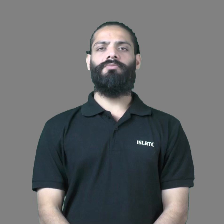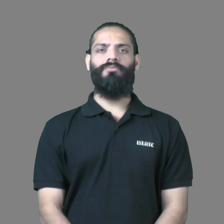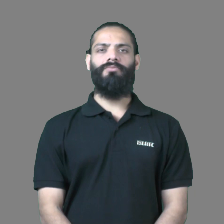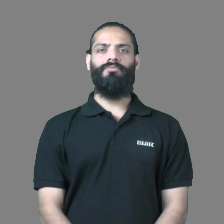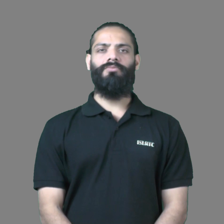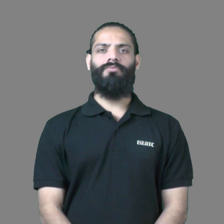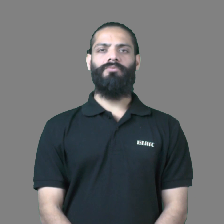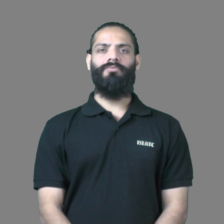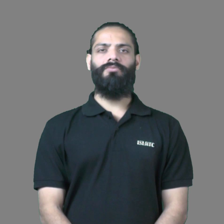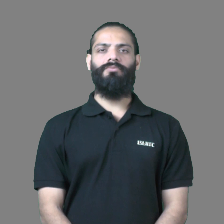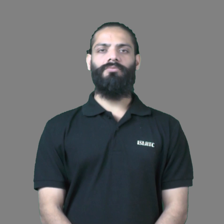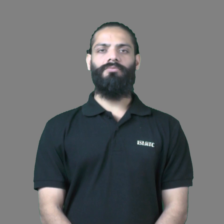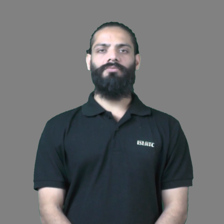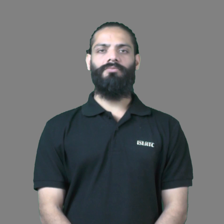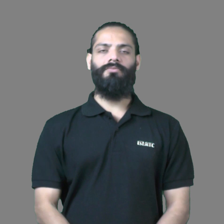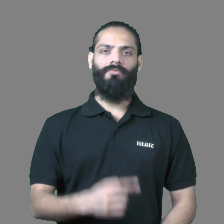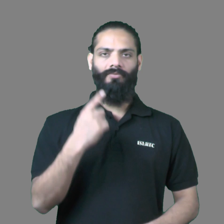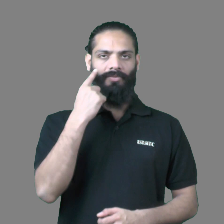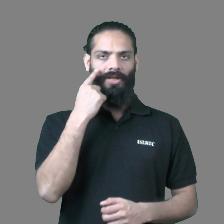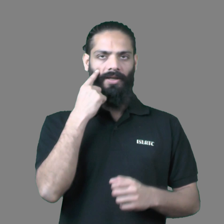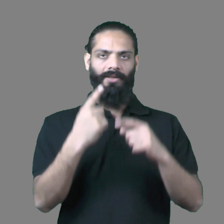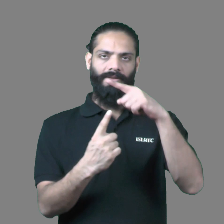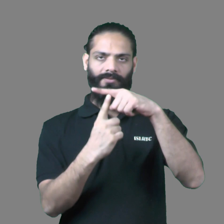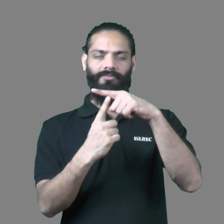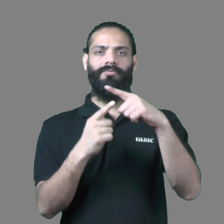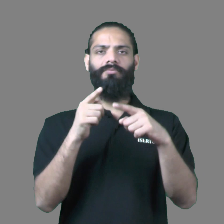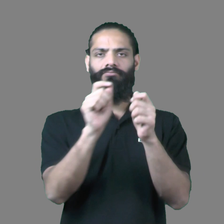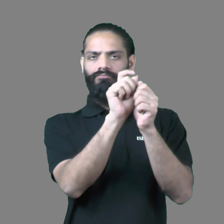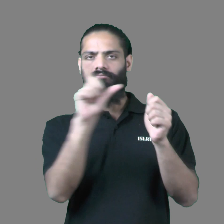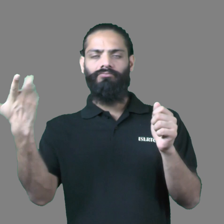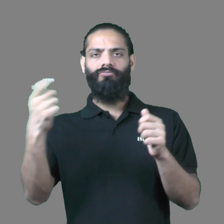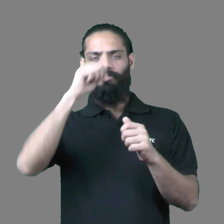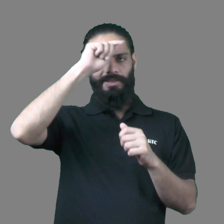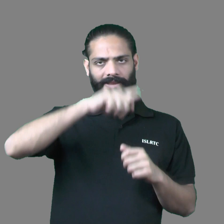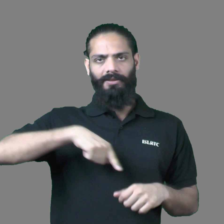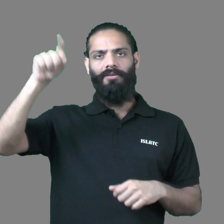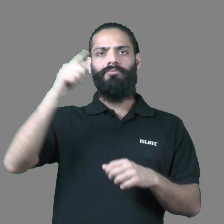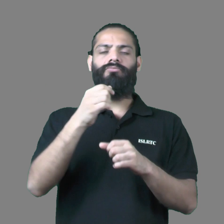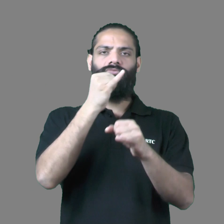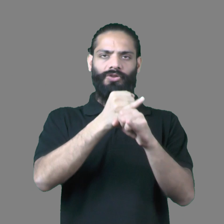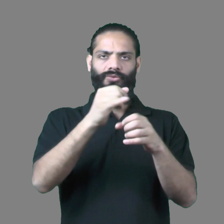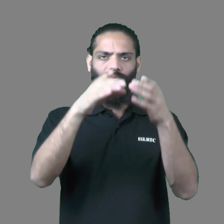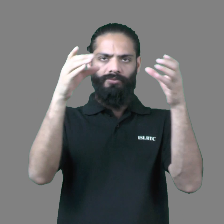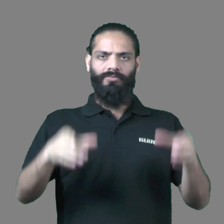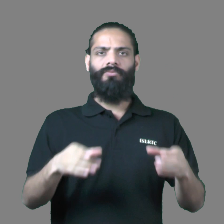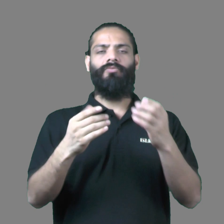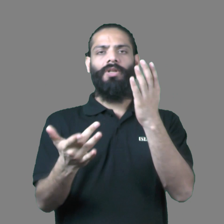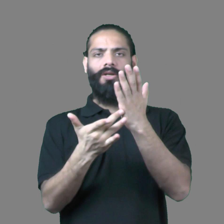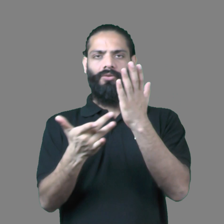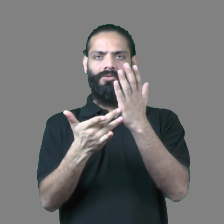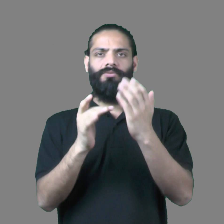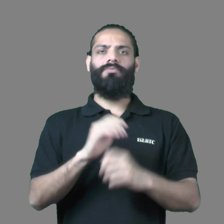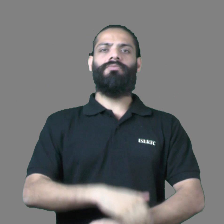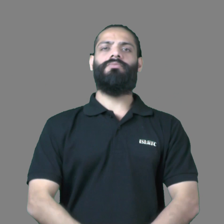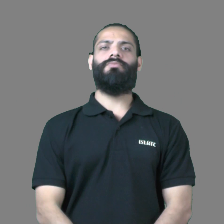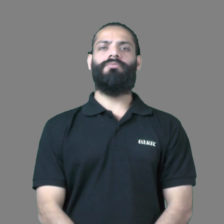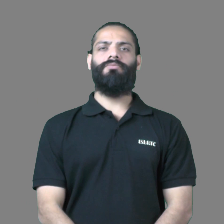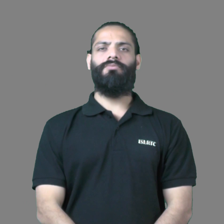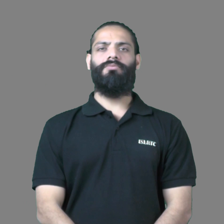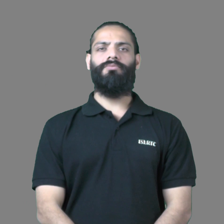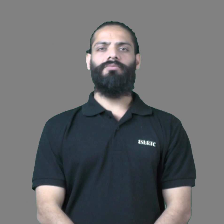Indian Institute of Technology (IIT)